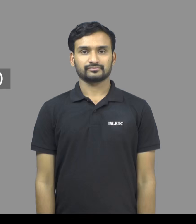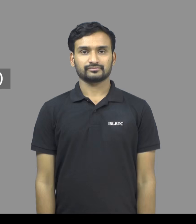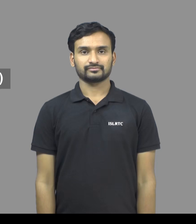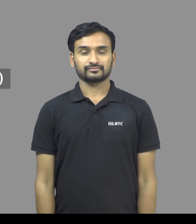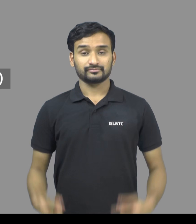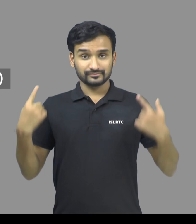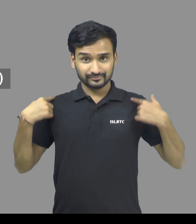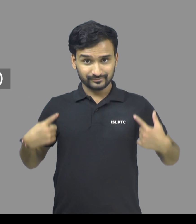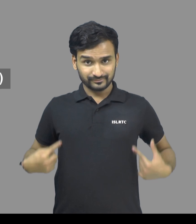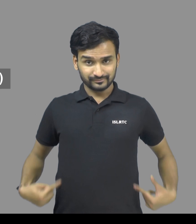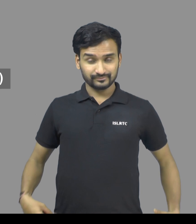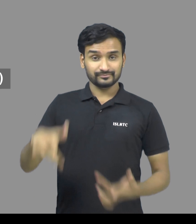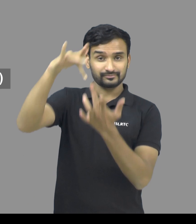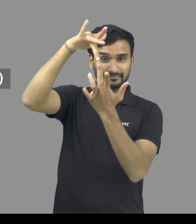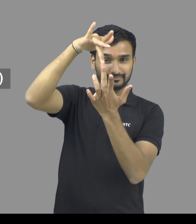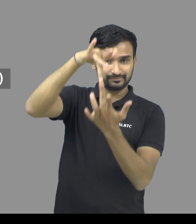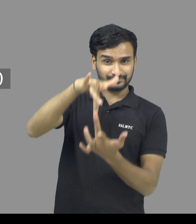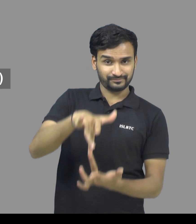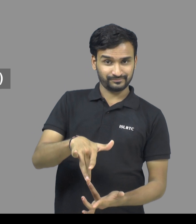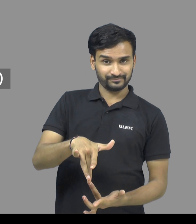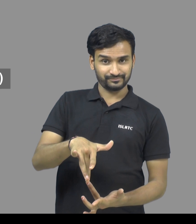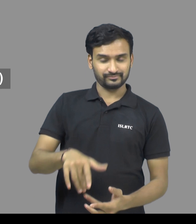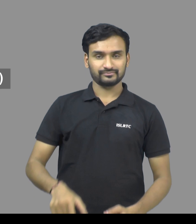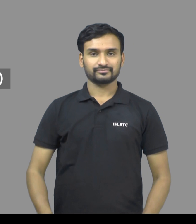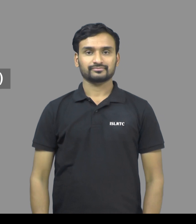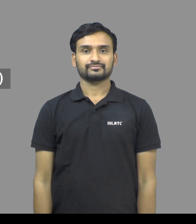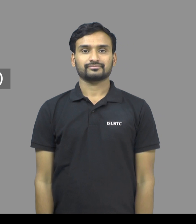Fit (Healthy)